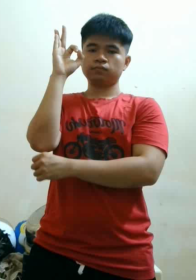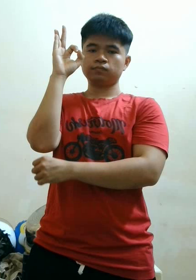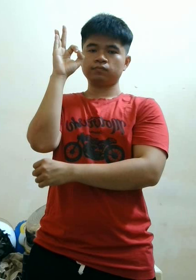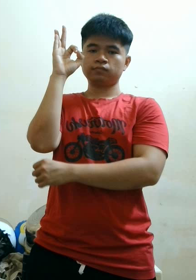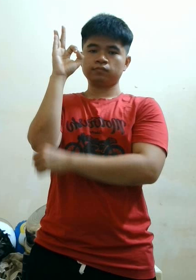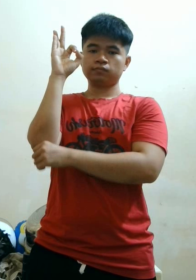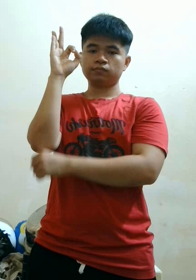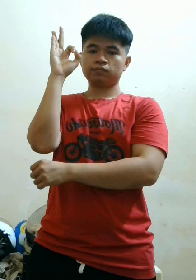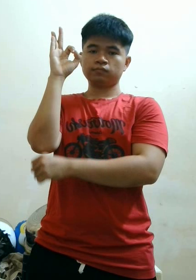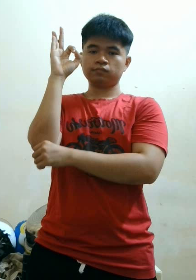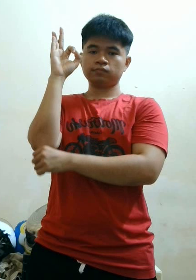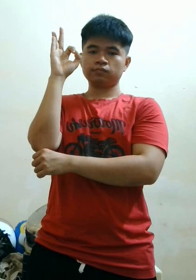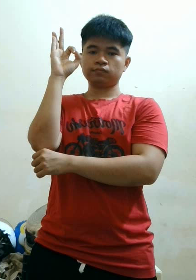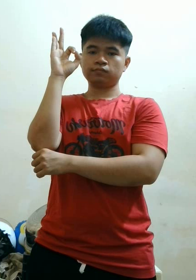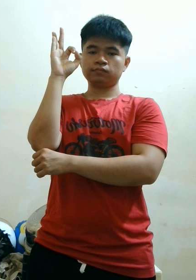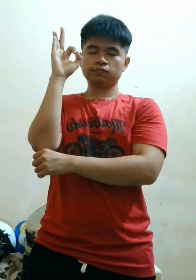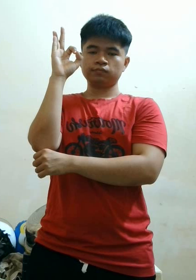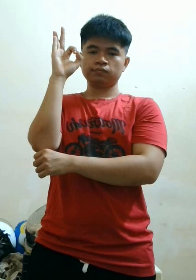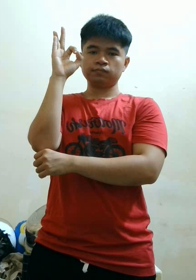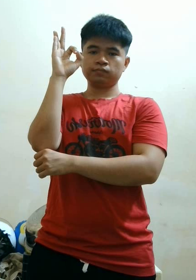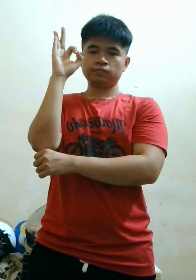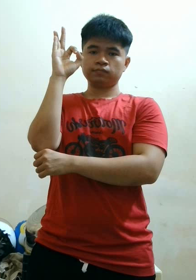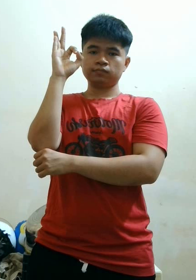buoi trua